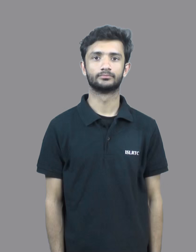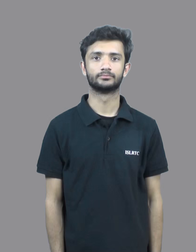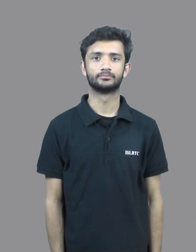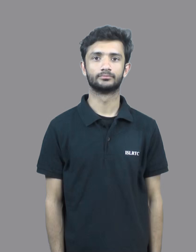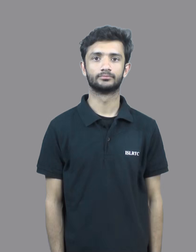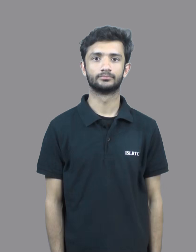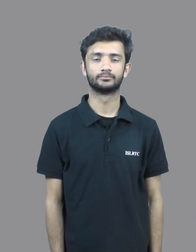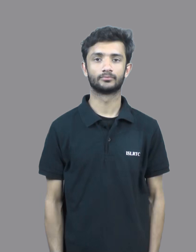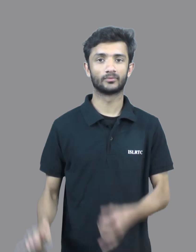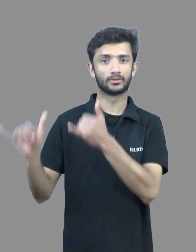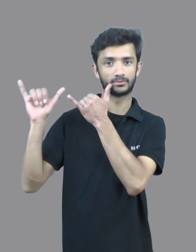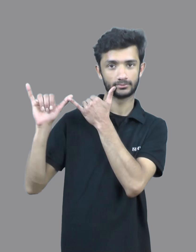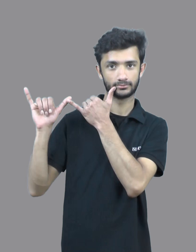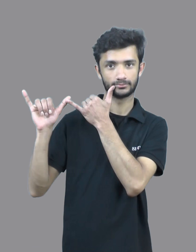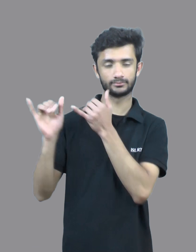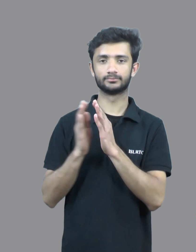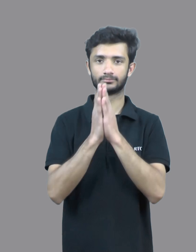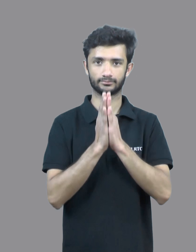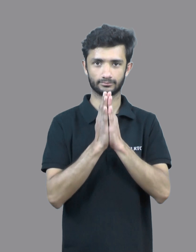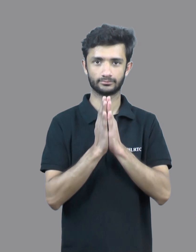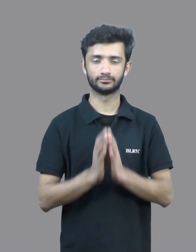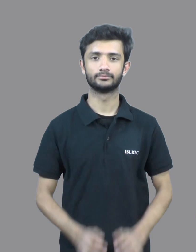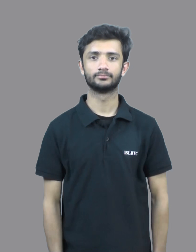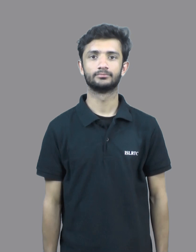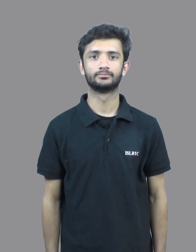Krishna